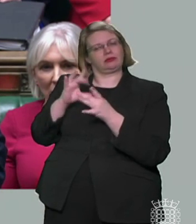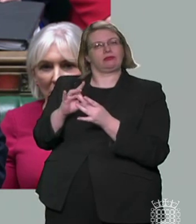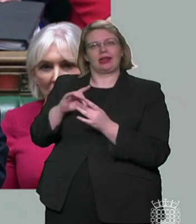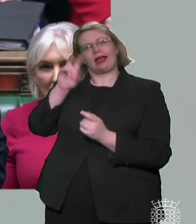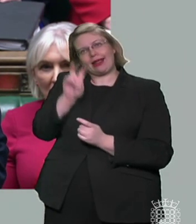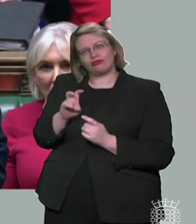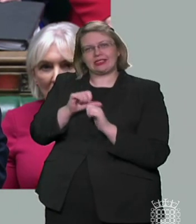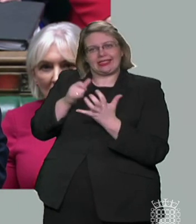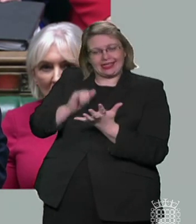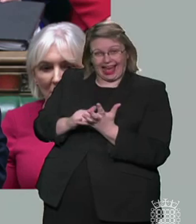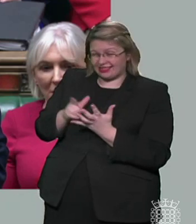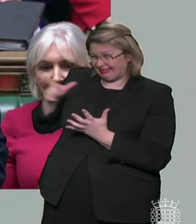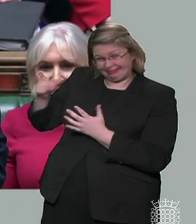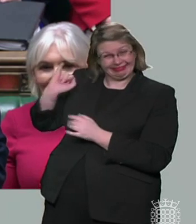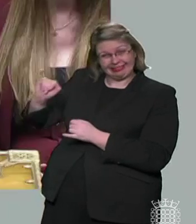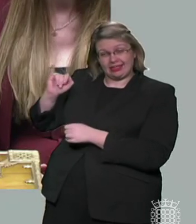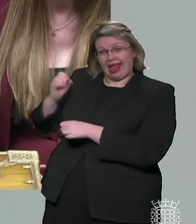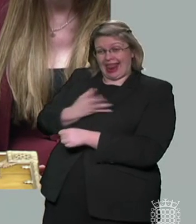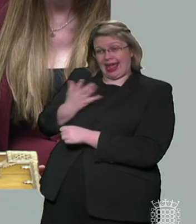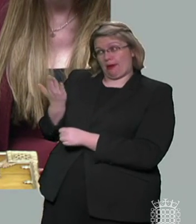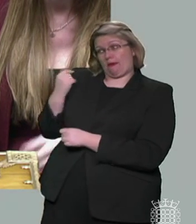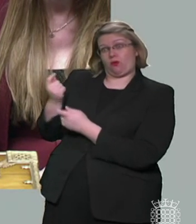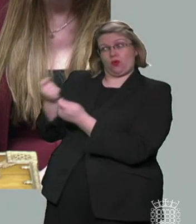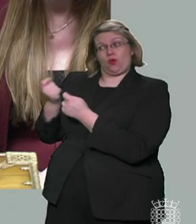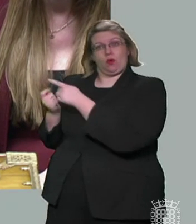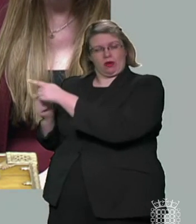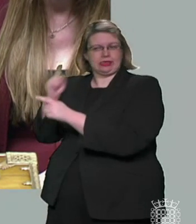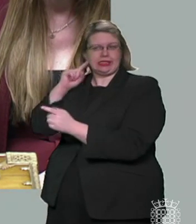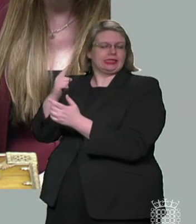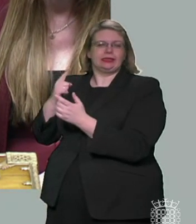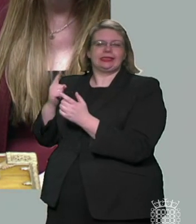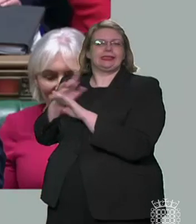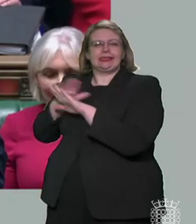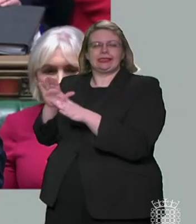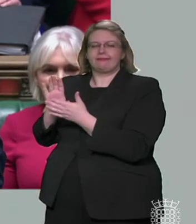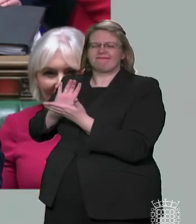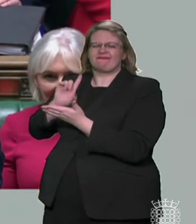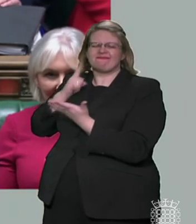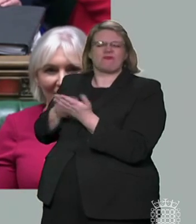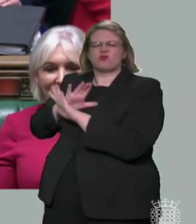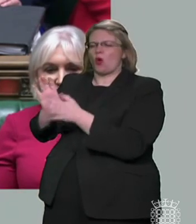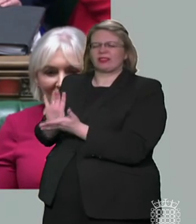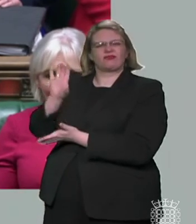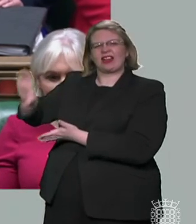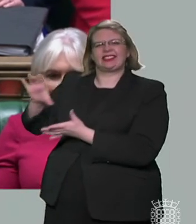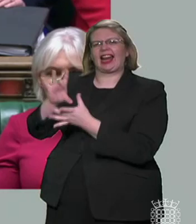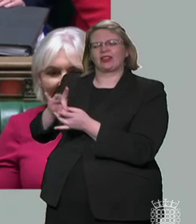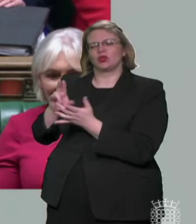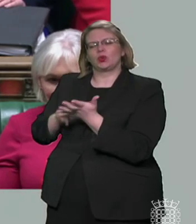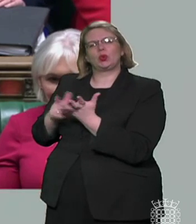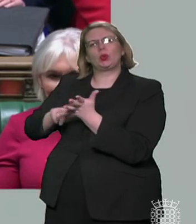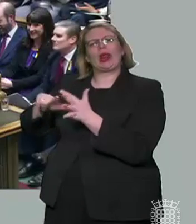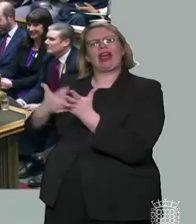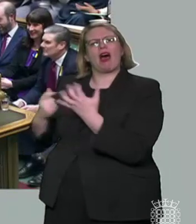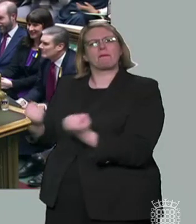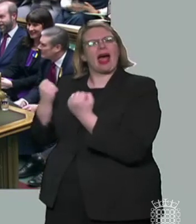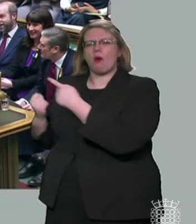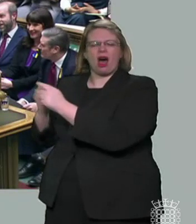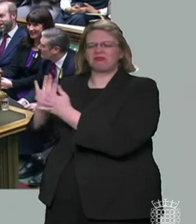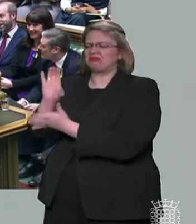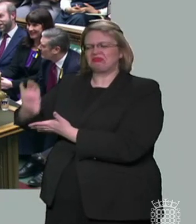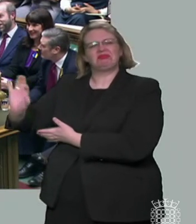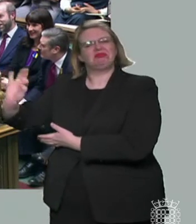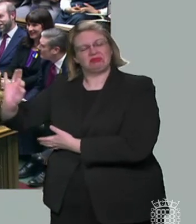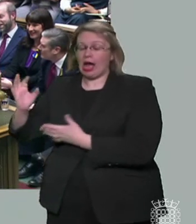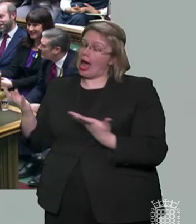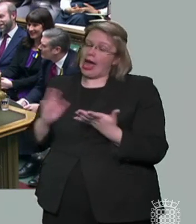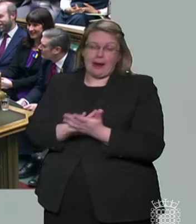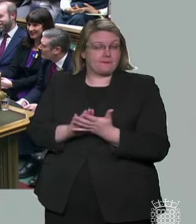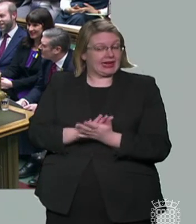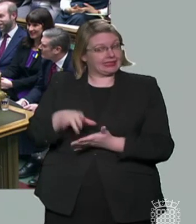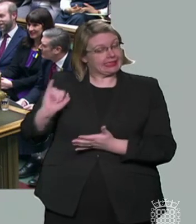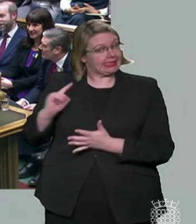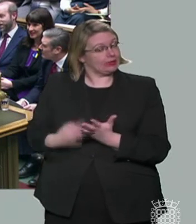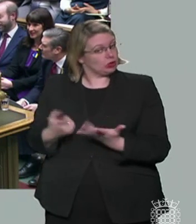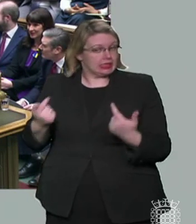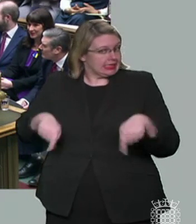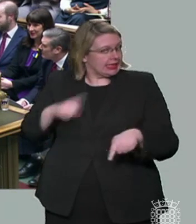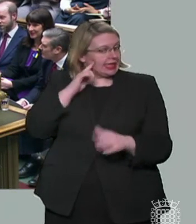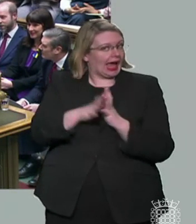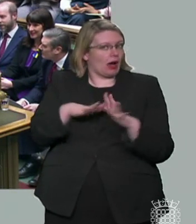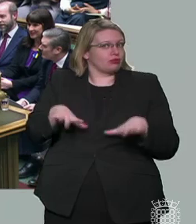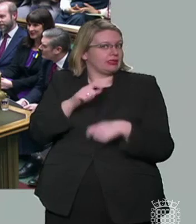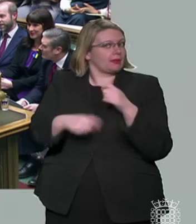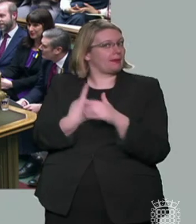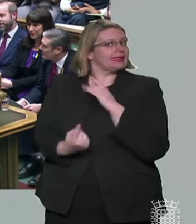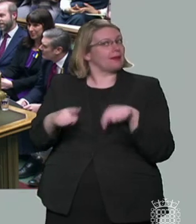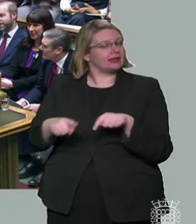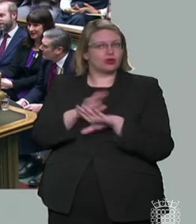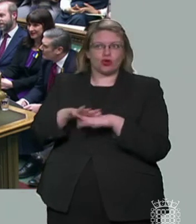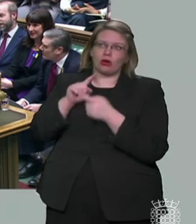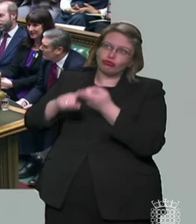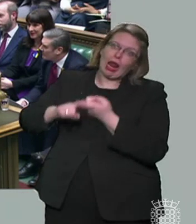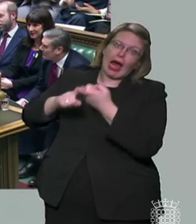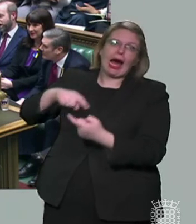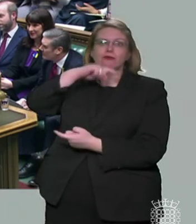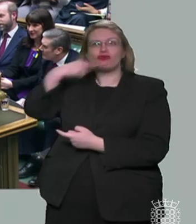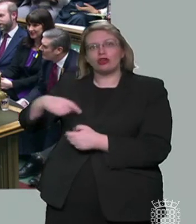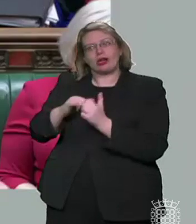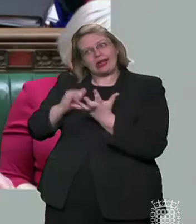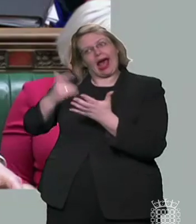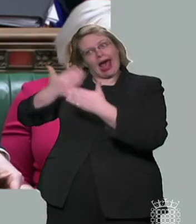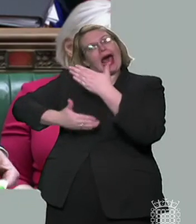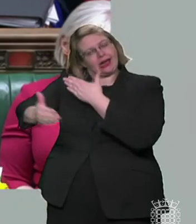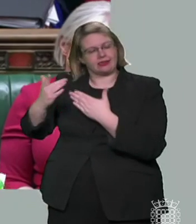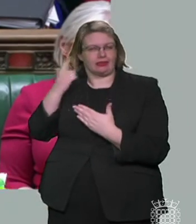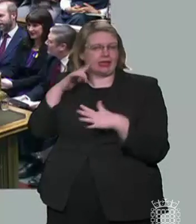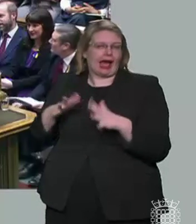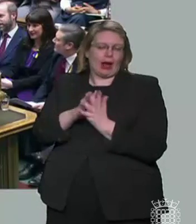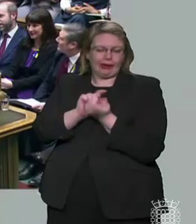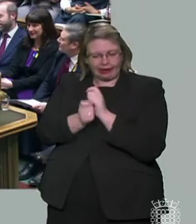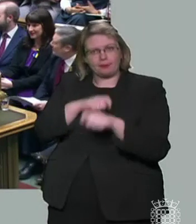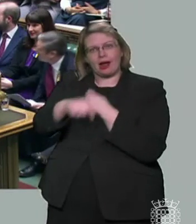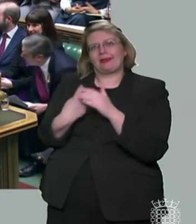the Labour Government’s decision not to invest in nuclear—and so that we prepare our people for the long term, with a sustainable, cost-efficient energy supply.